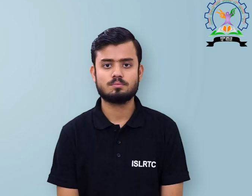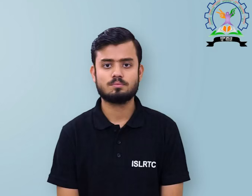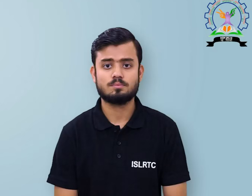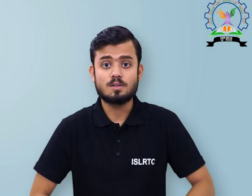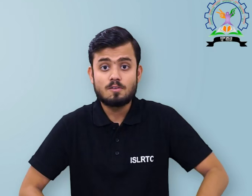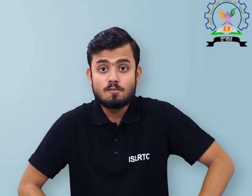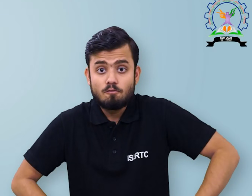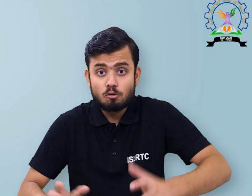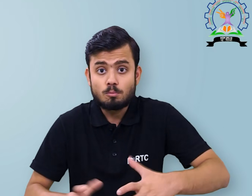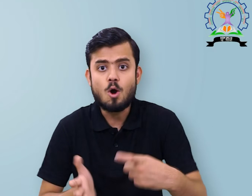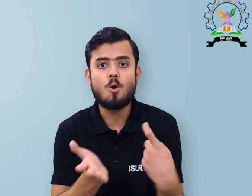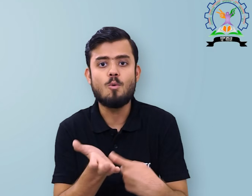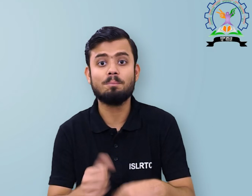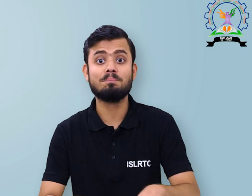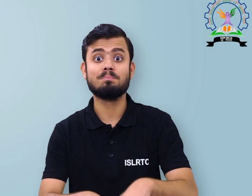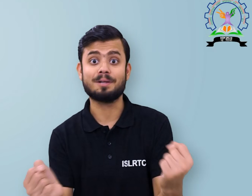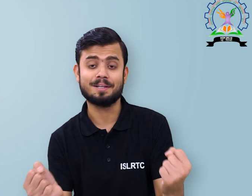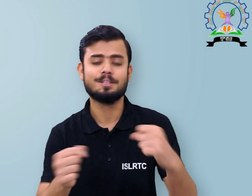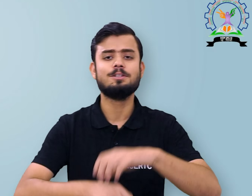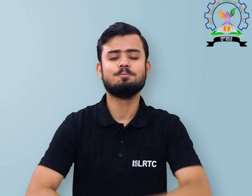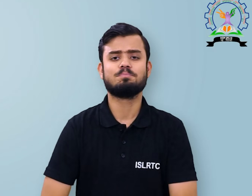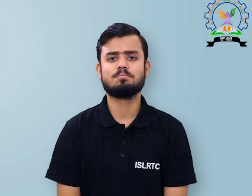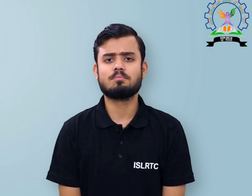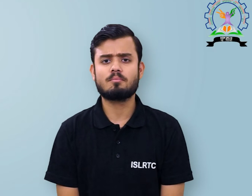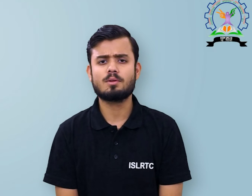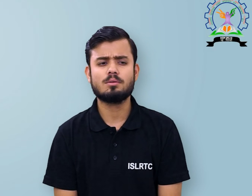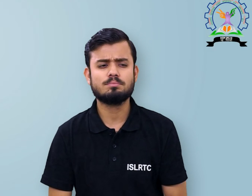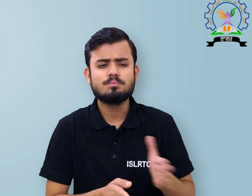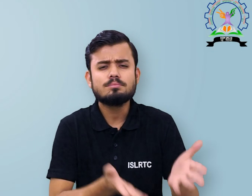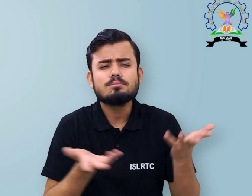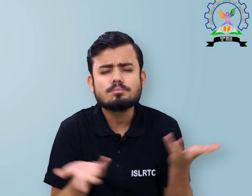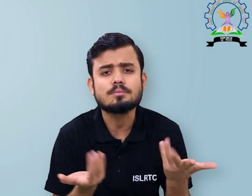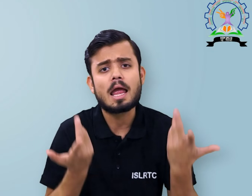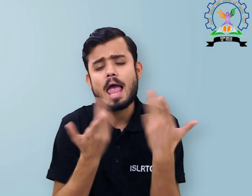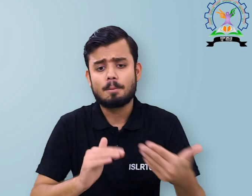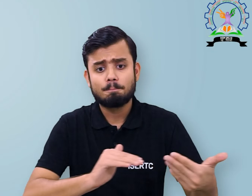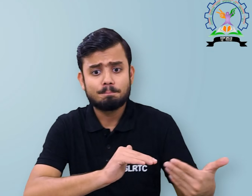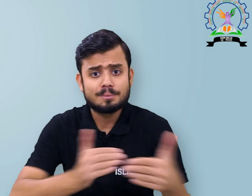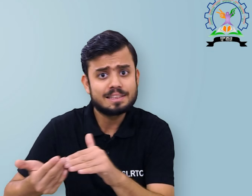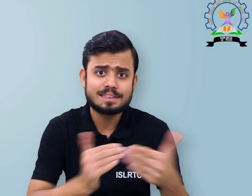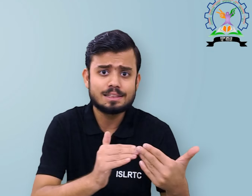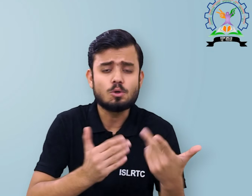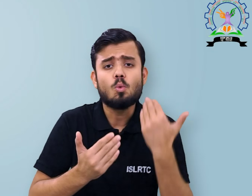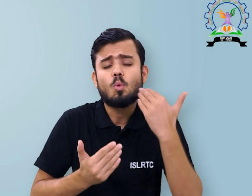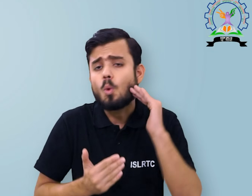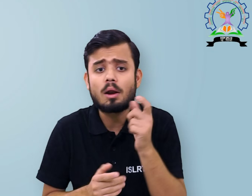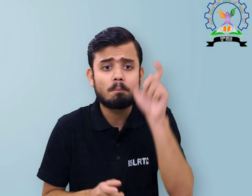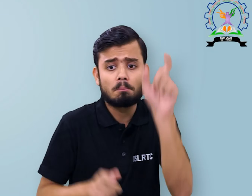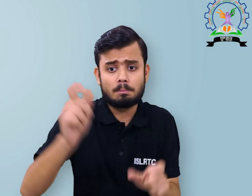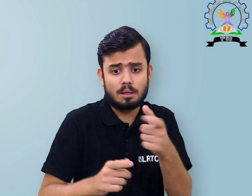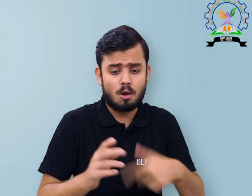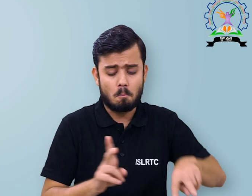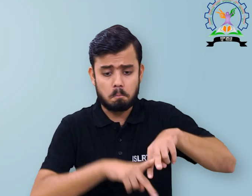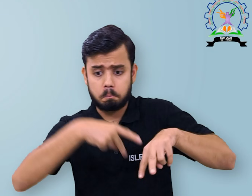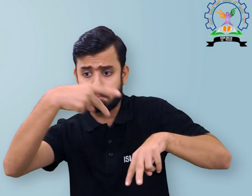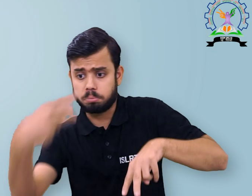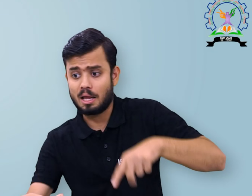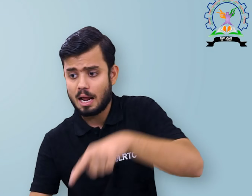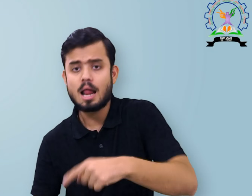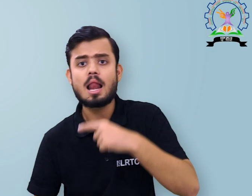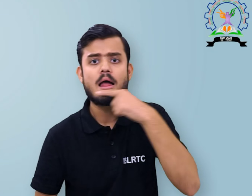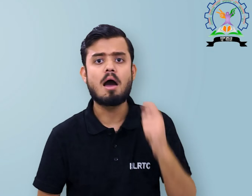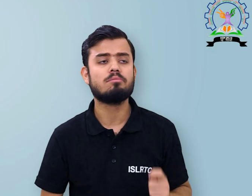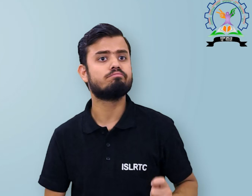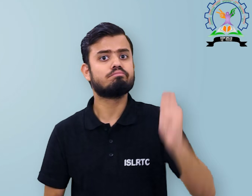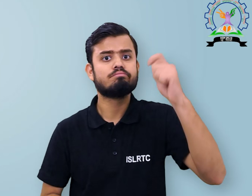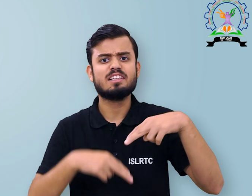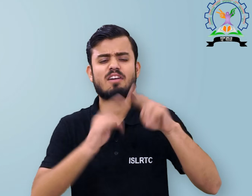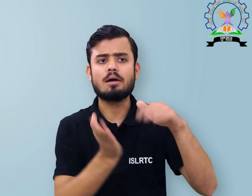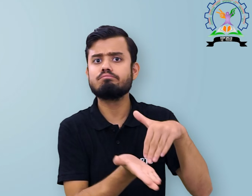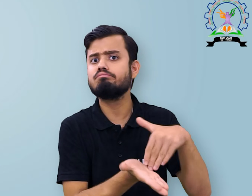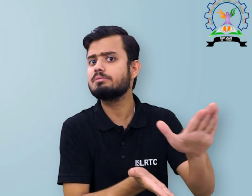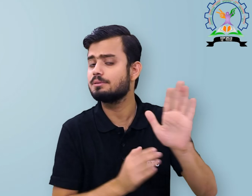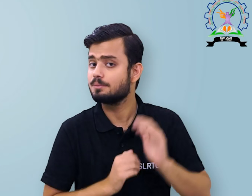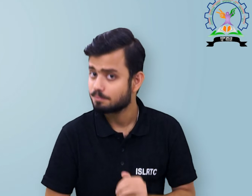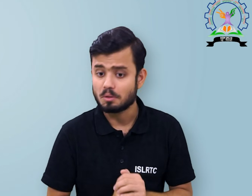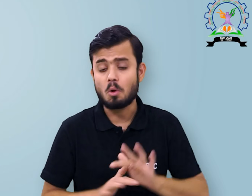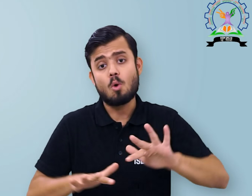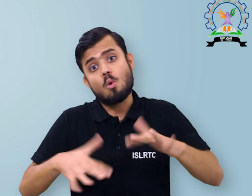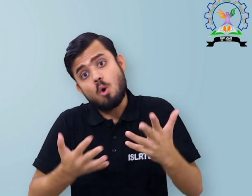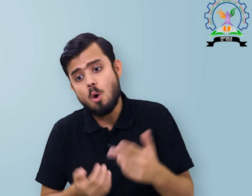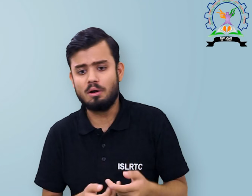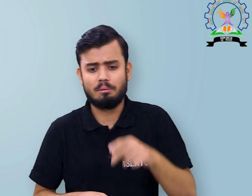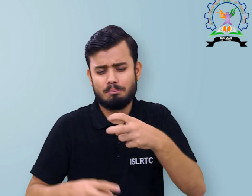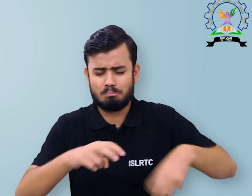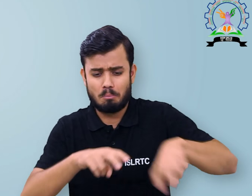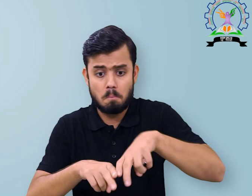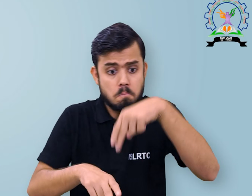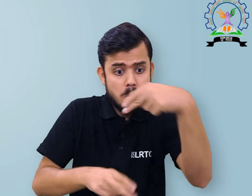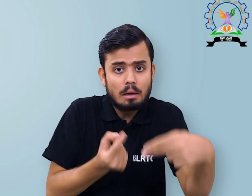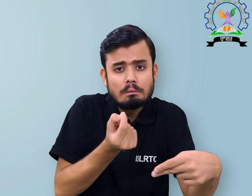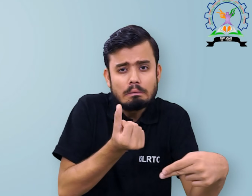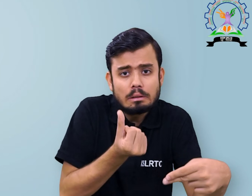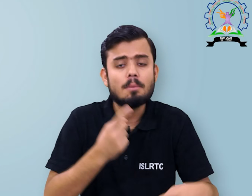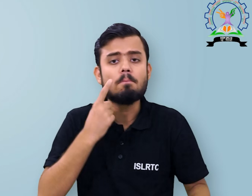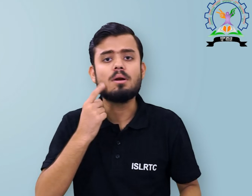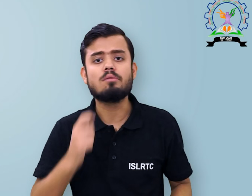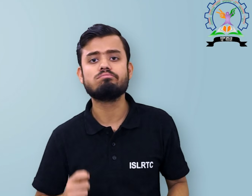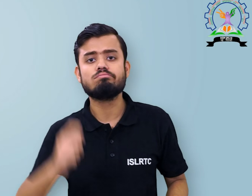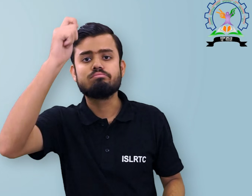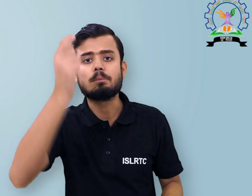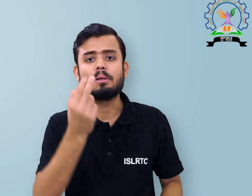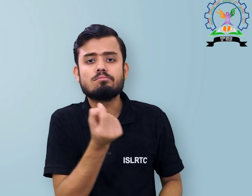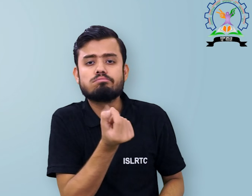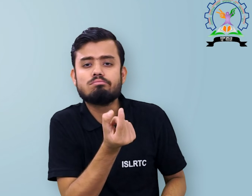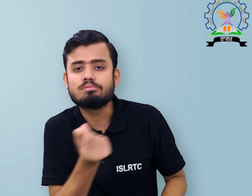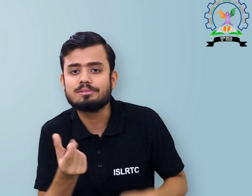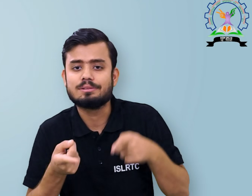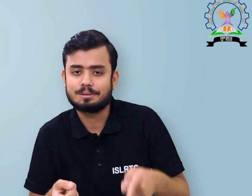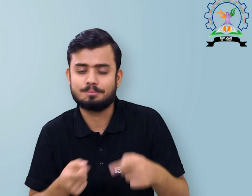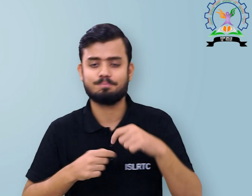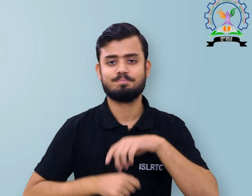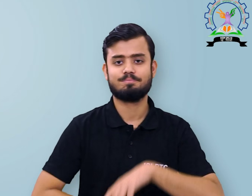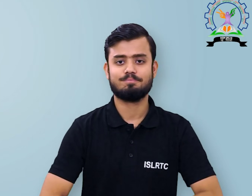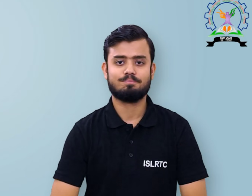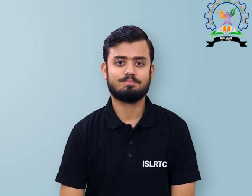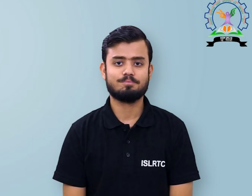Foul A foul in football is an unfair act by a player that interferes with the game's active play and is considered to break the rules by the referee.